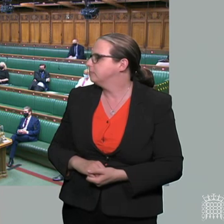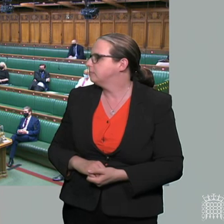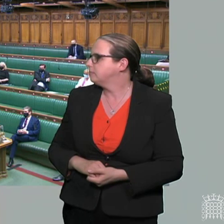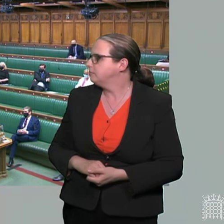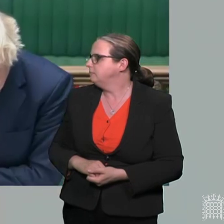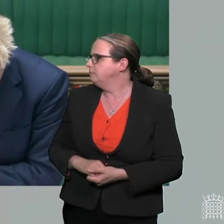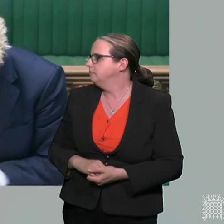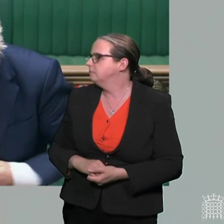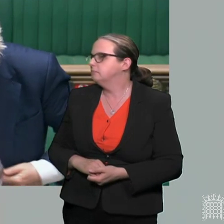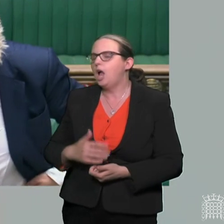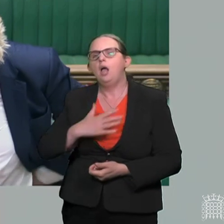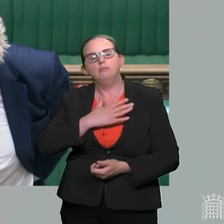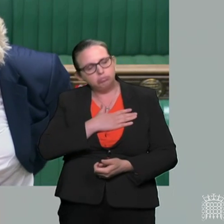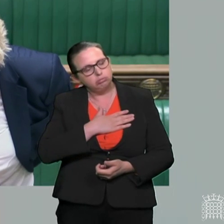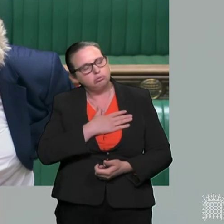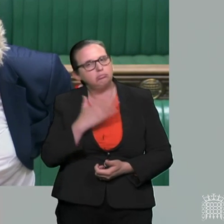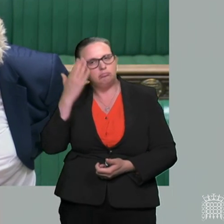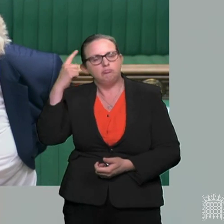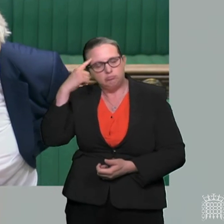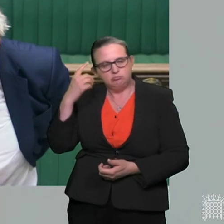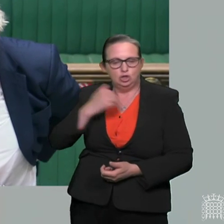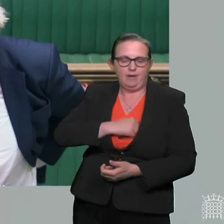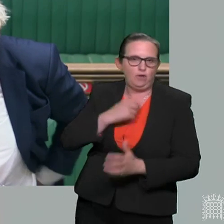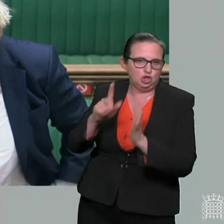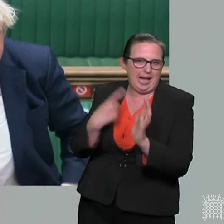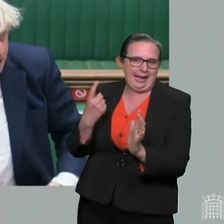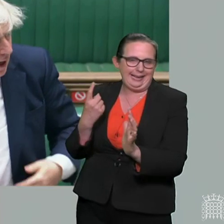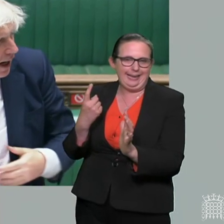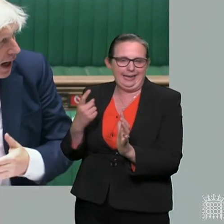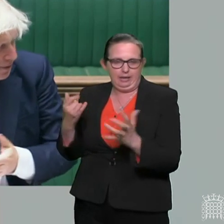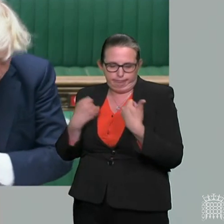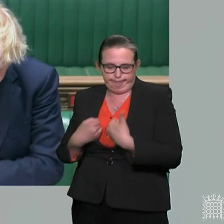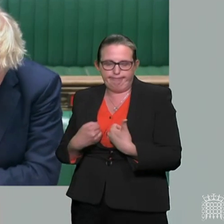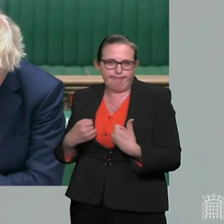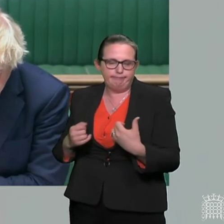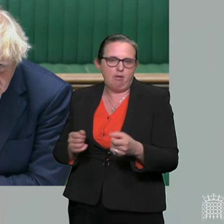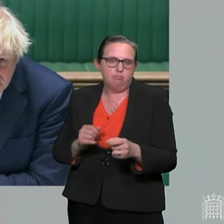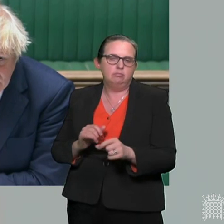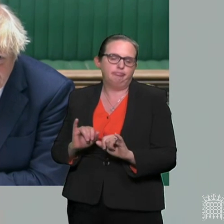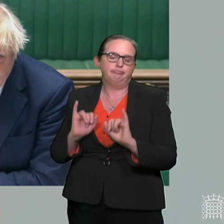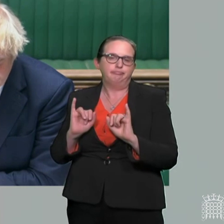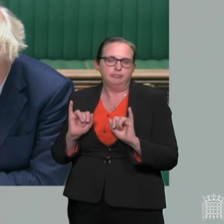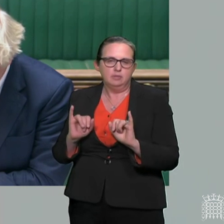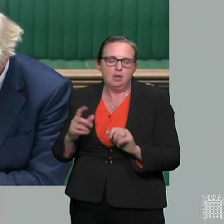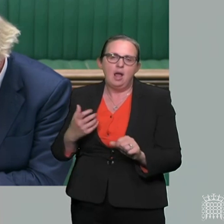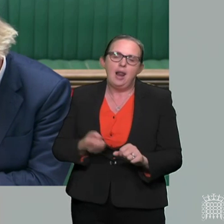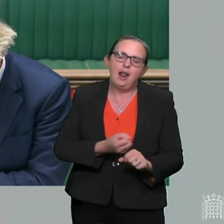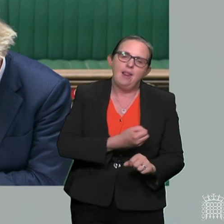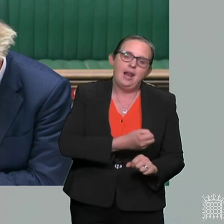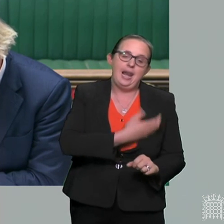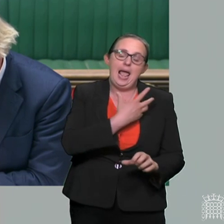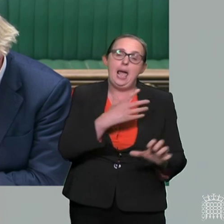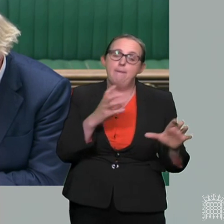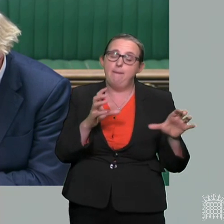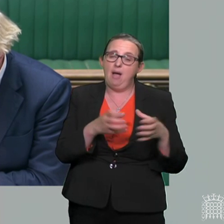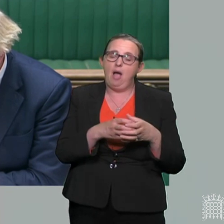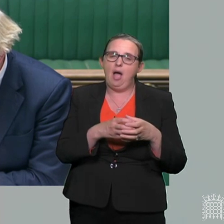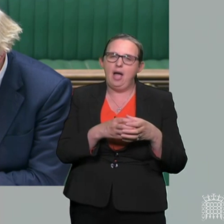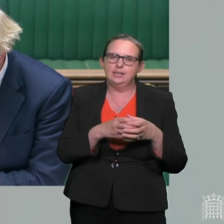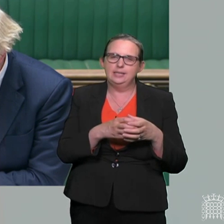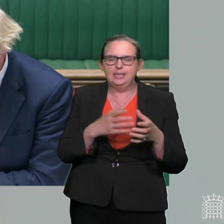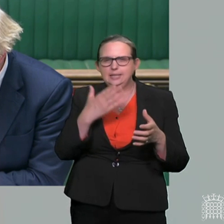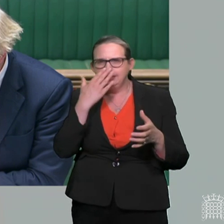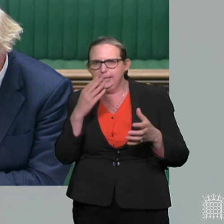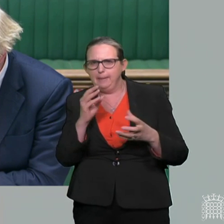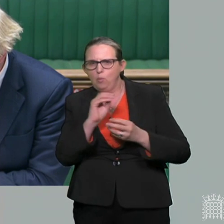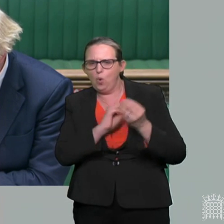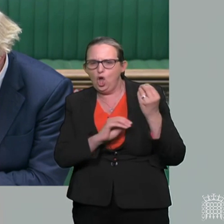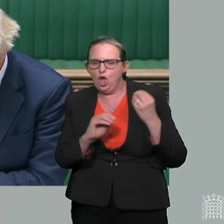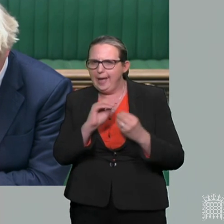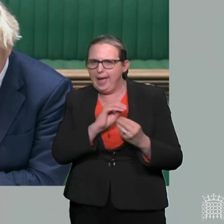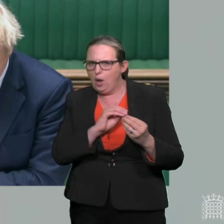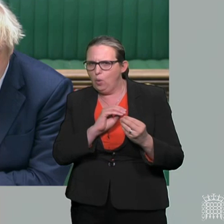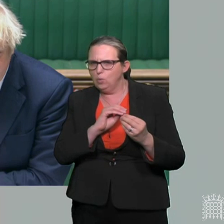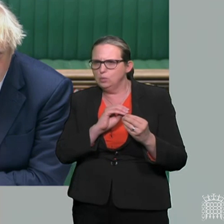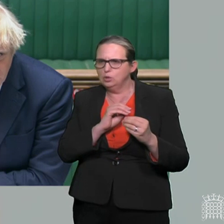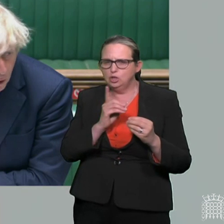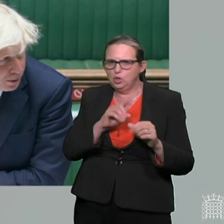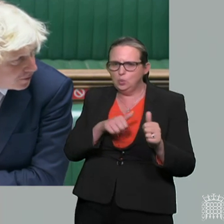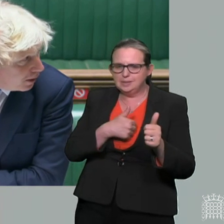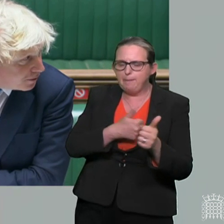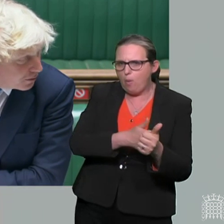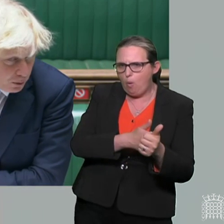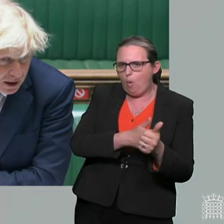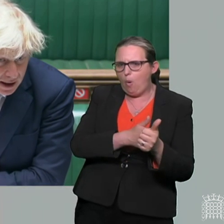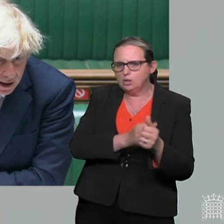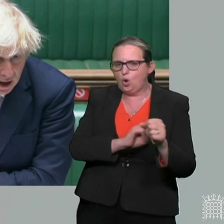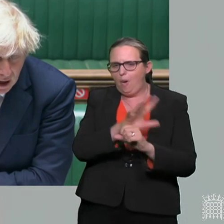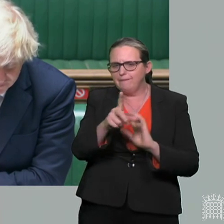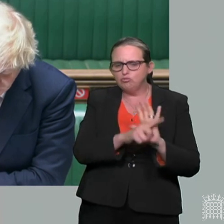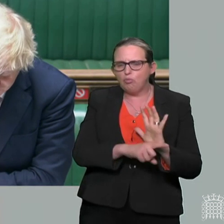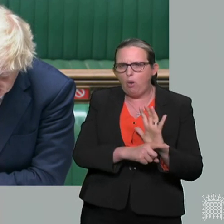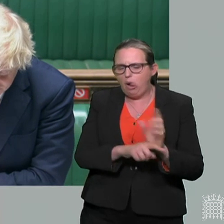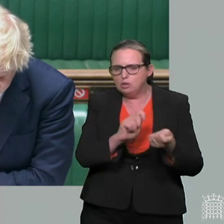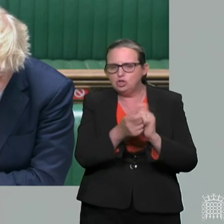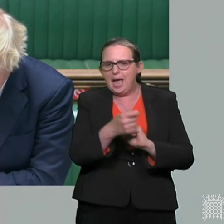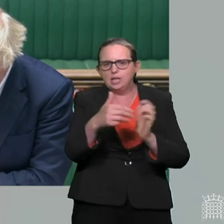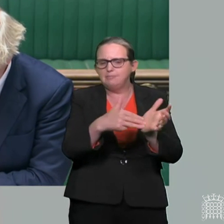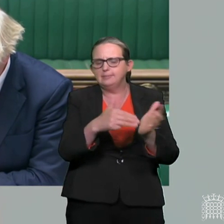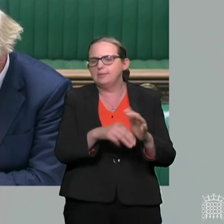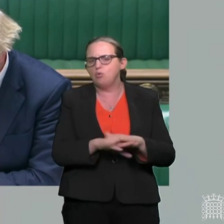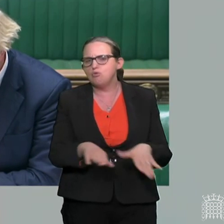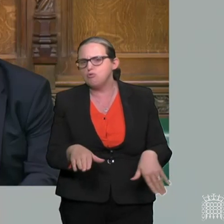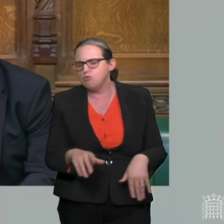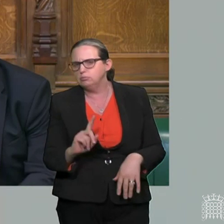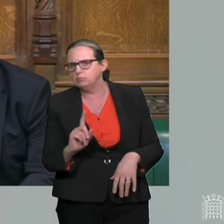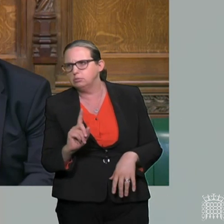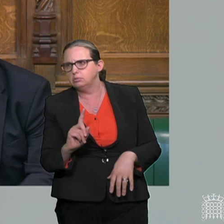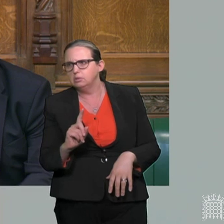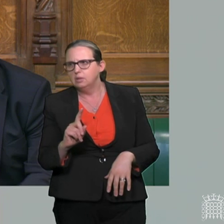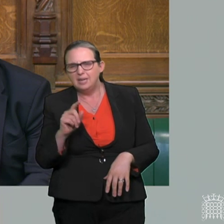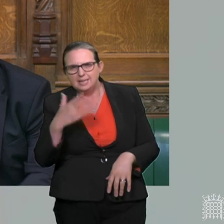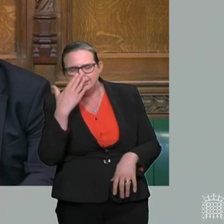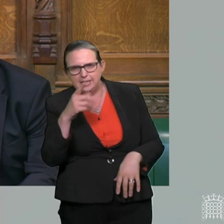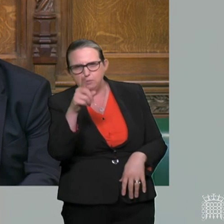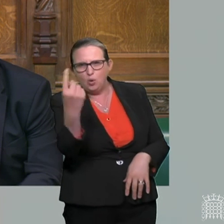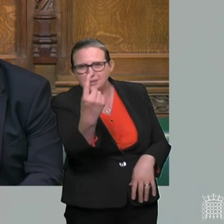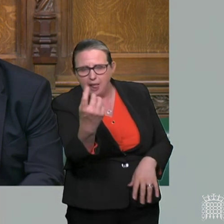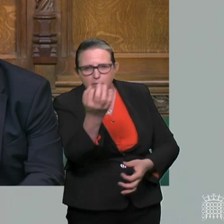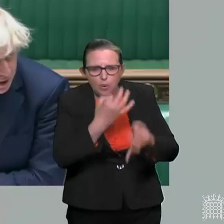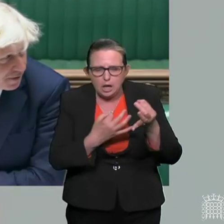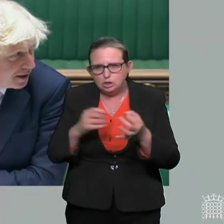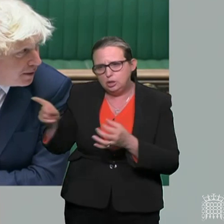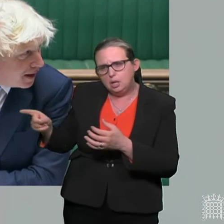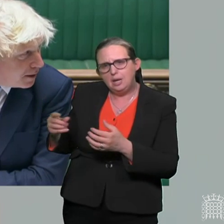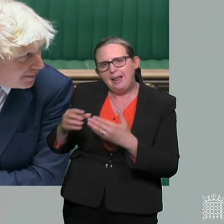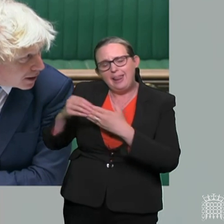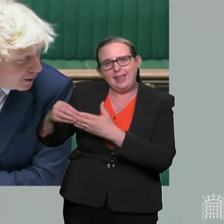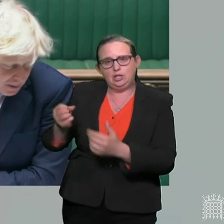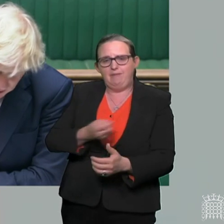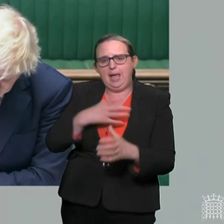My message—I am sorry, obviously, for the condition that Jacqui suffers, and I think that the Labour party obviously needs to work out whether it is in favour of going ahead with step 4 or not, because that is not at all clear from what the honourable Gentleman has said, or what the Leader of the Opposition has said.